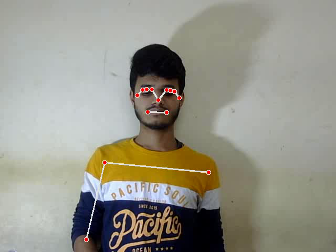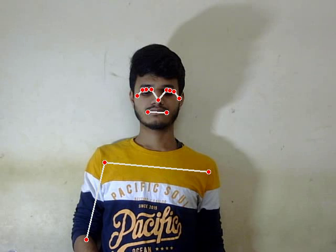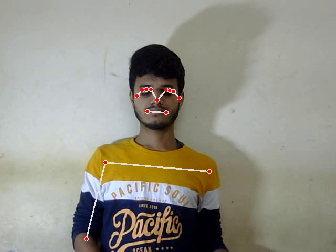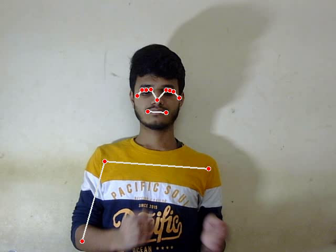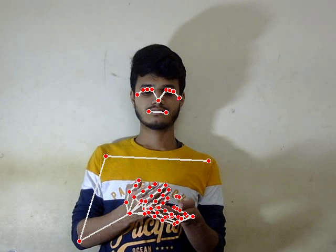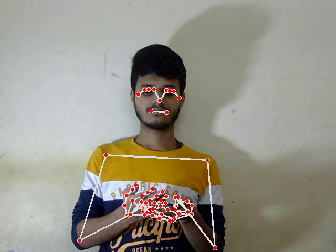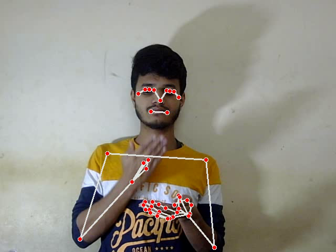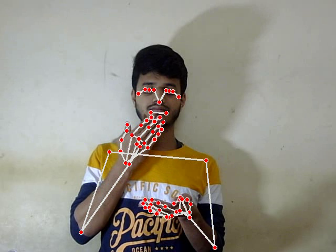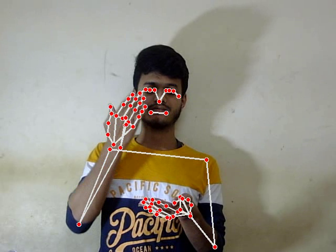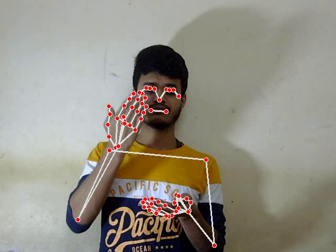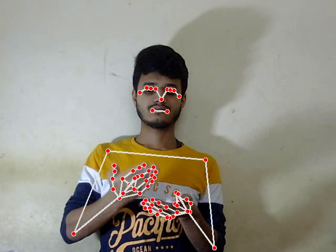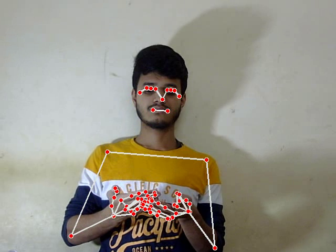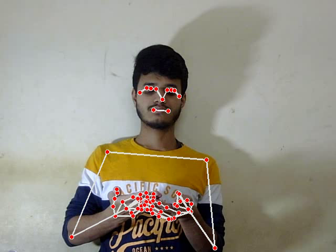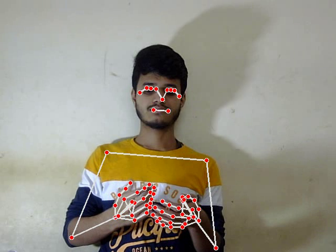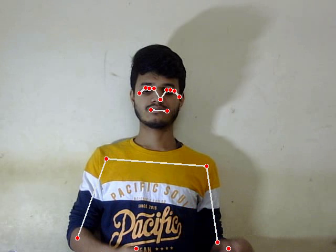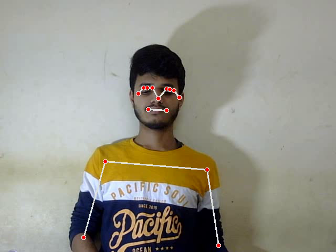good